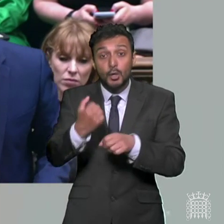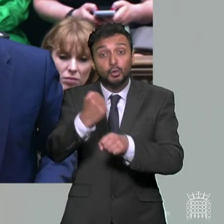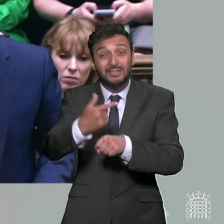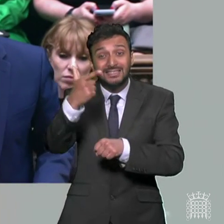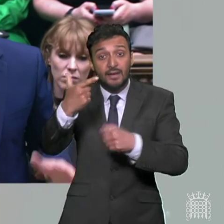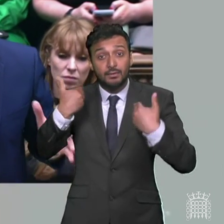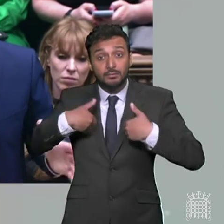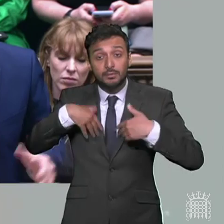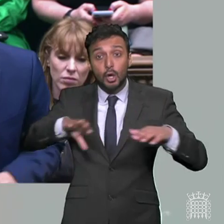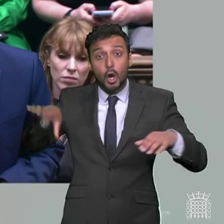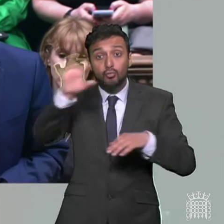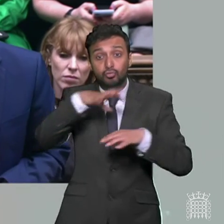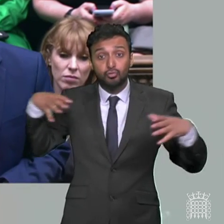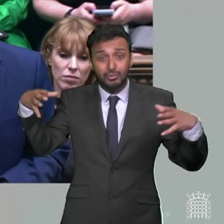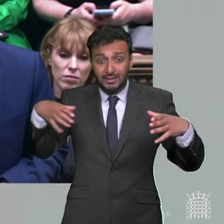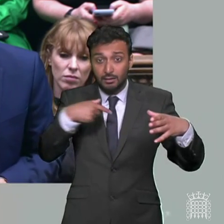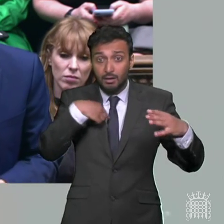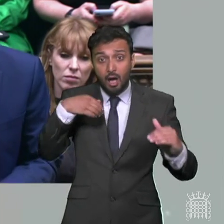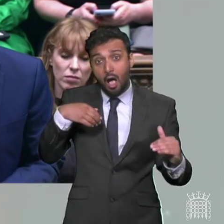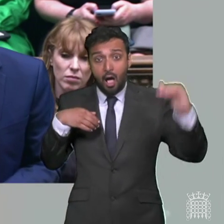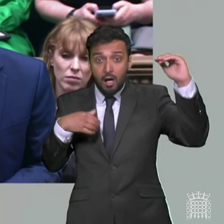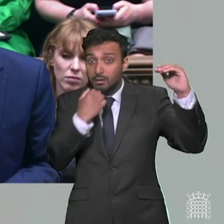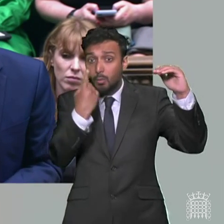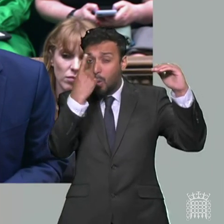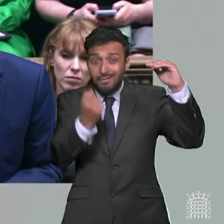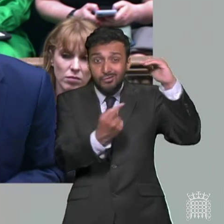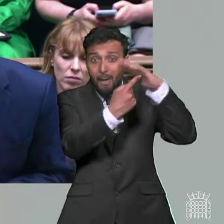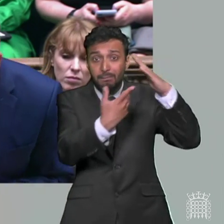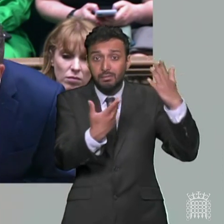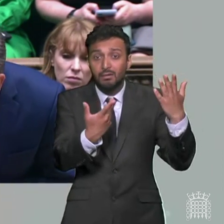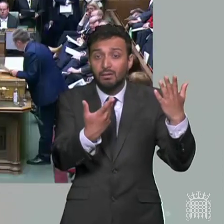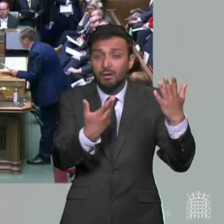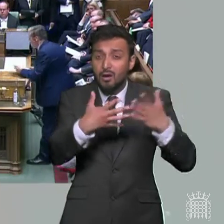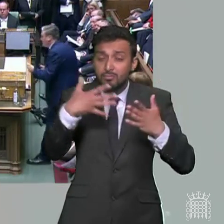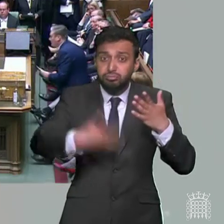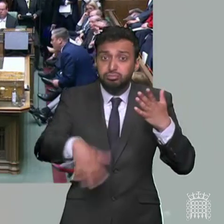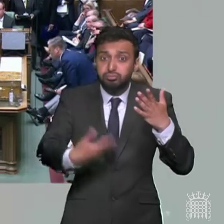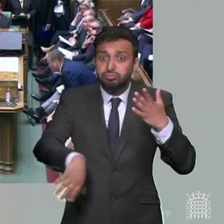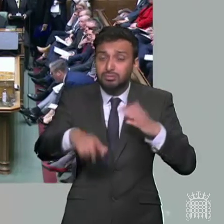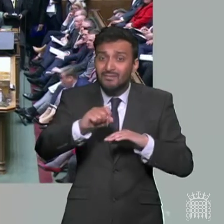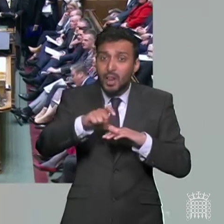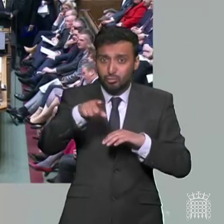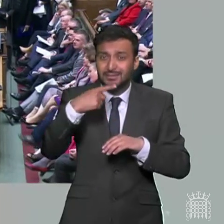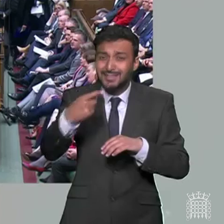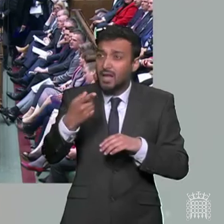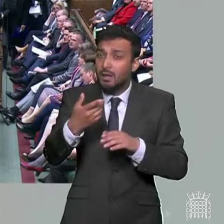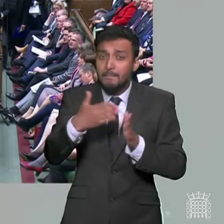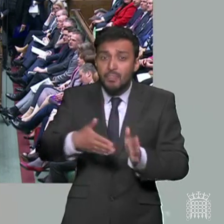If the Government were so ready to act six months ago, why have they not done so?